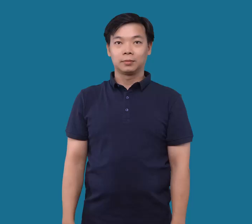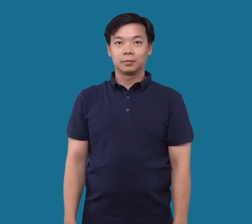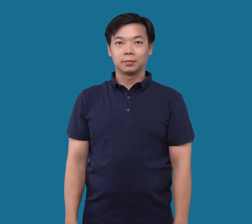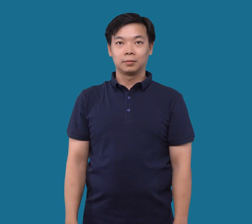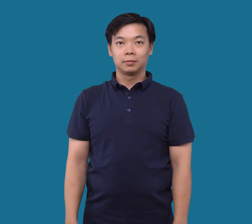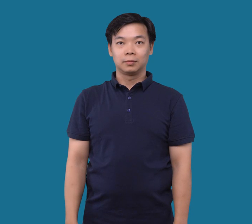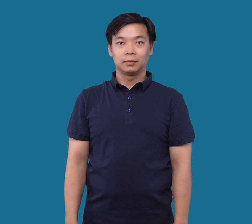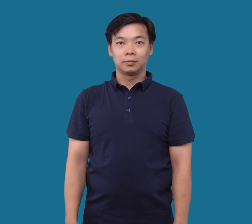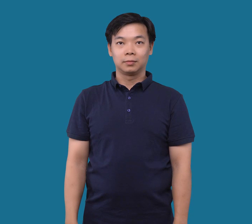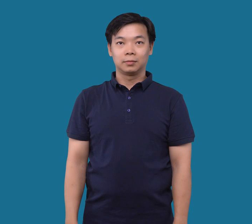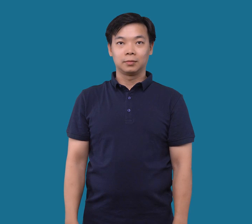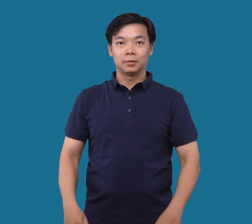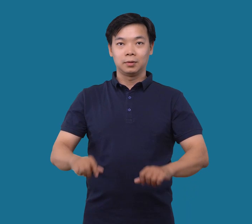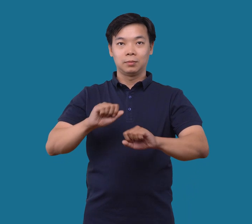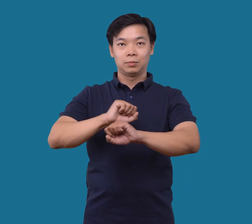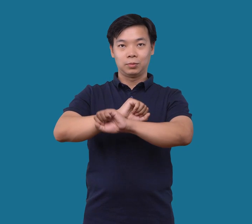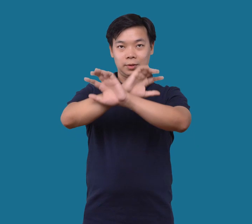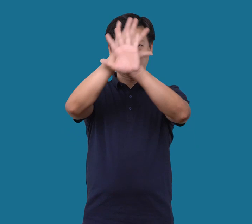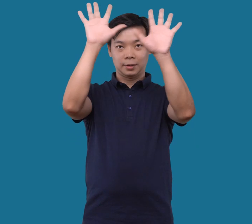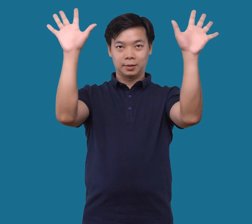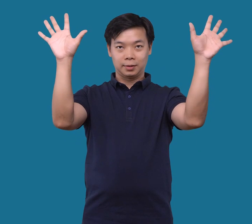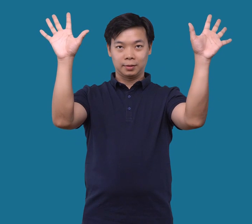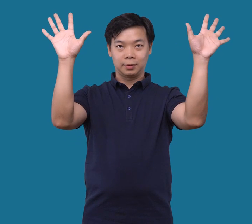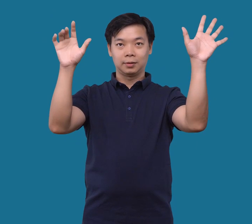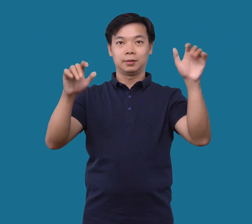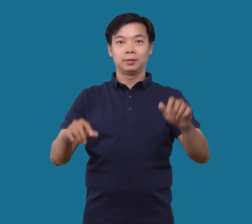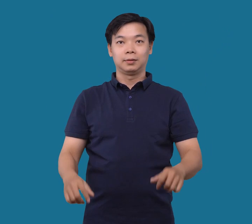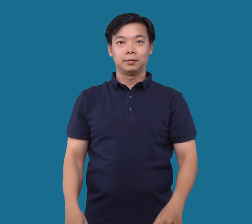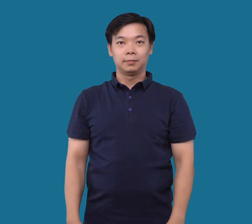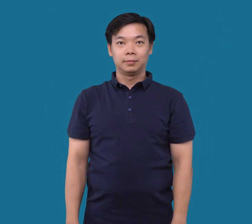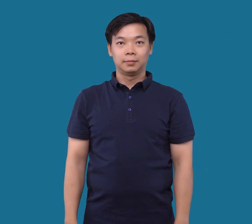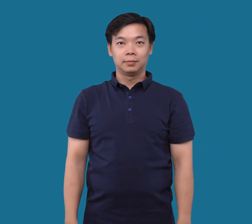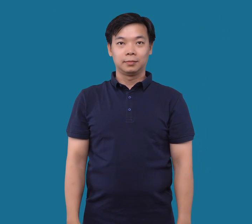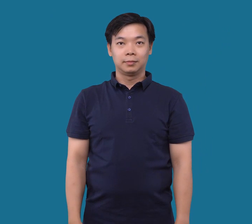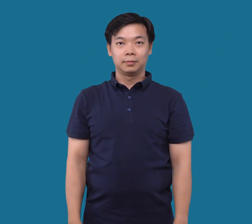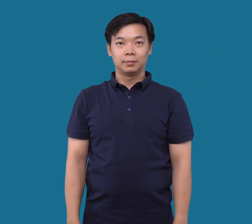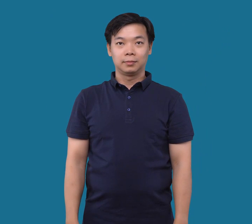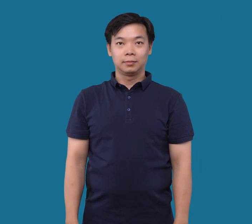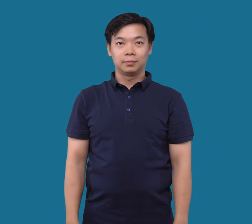buổi sáng